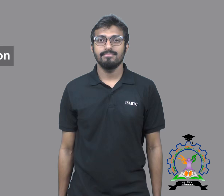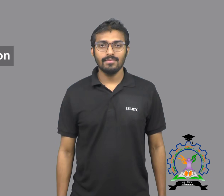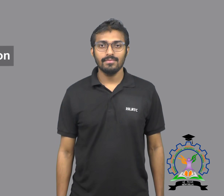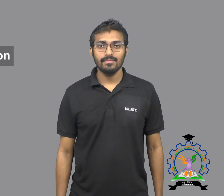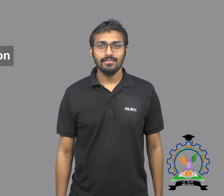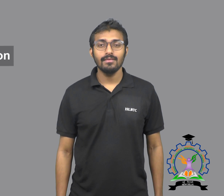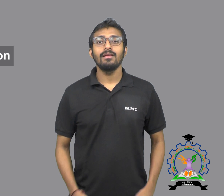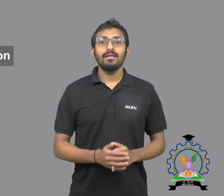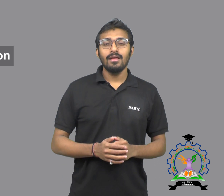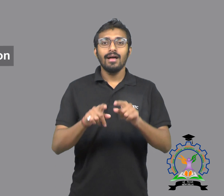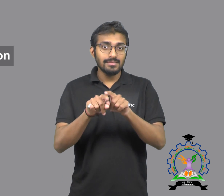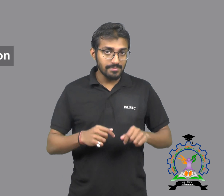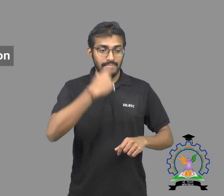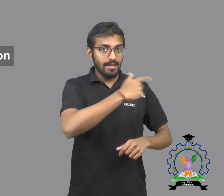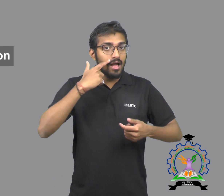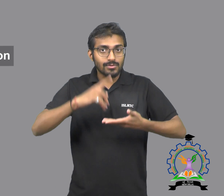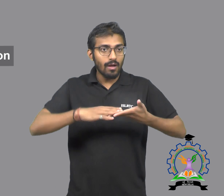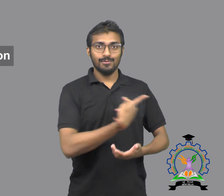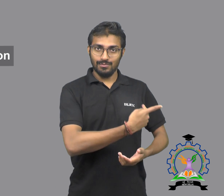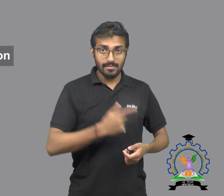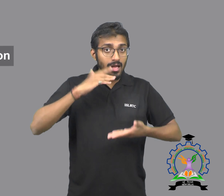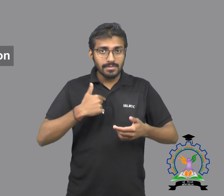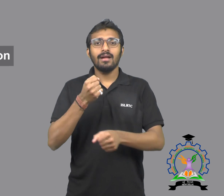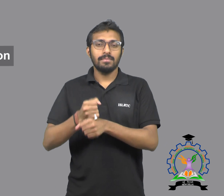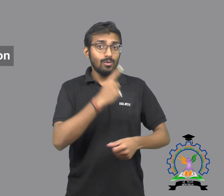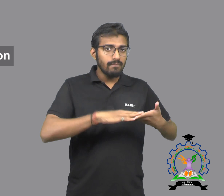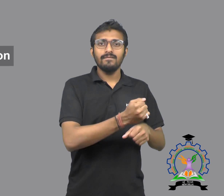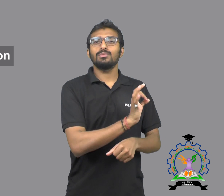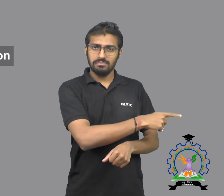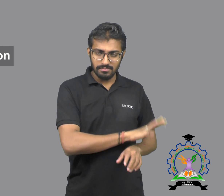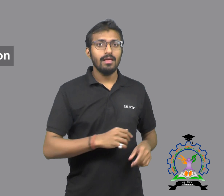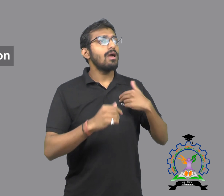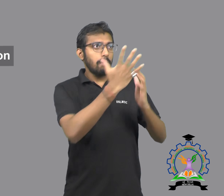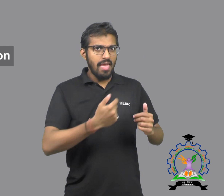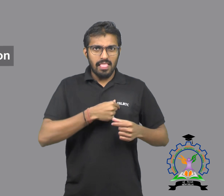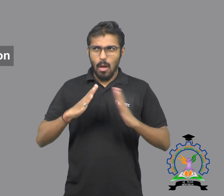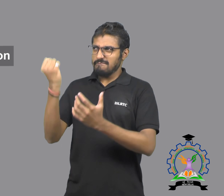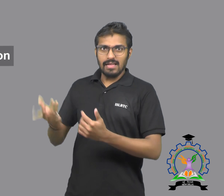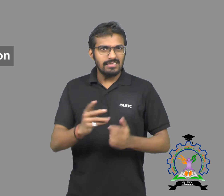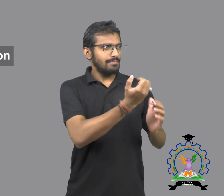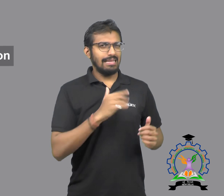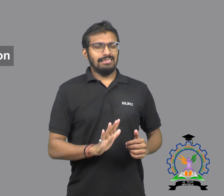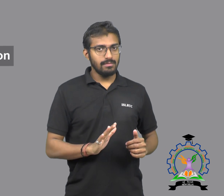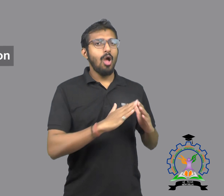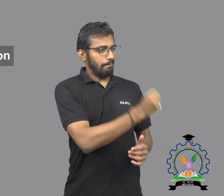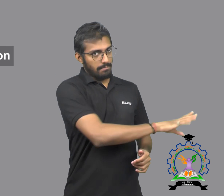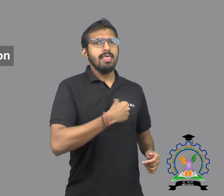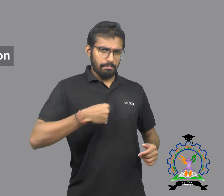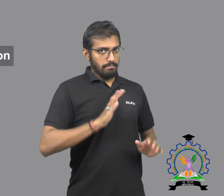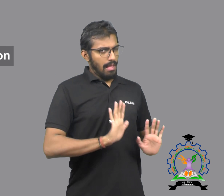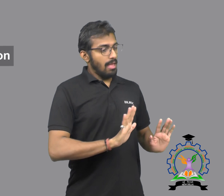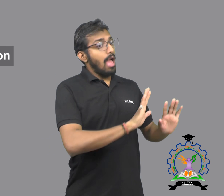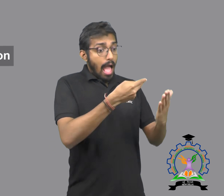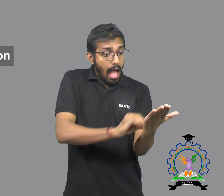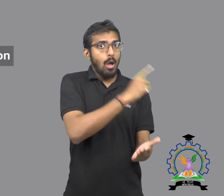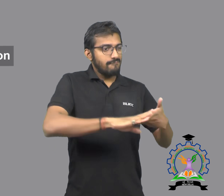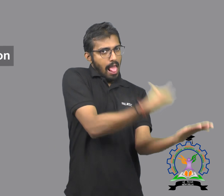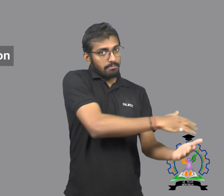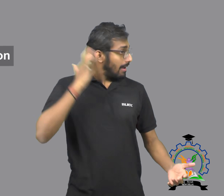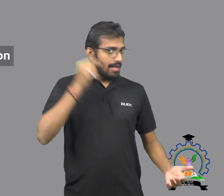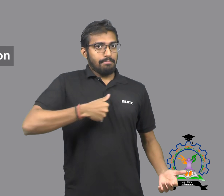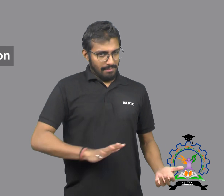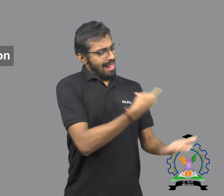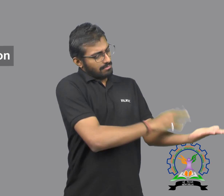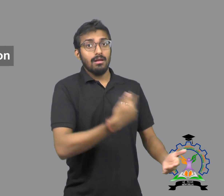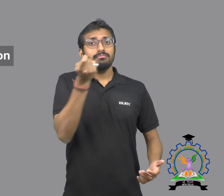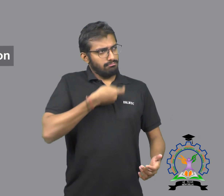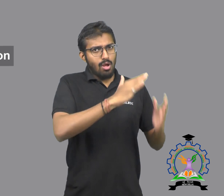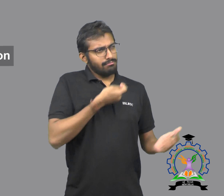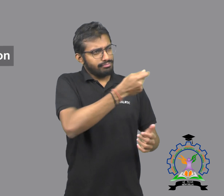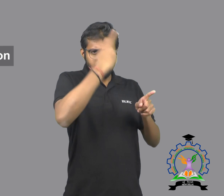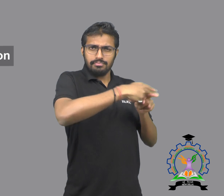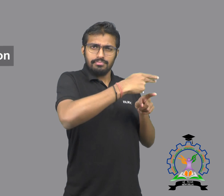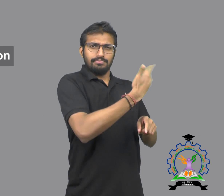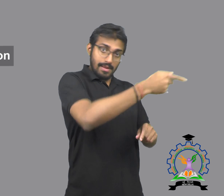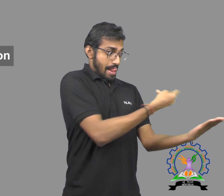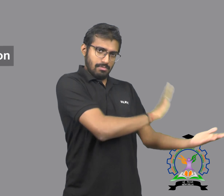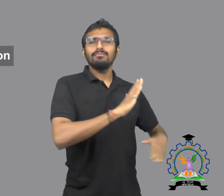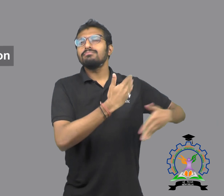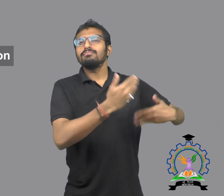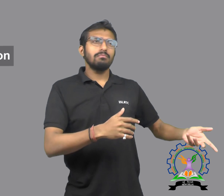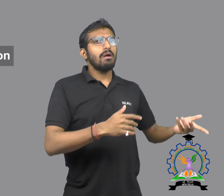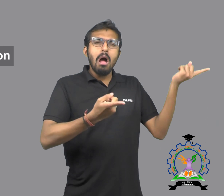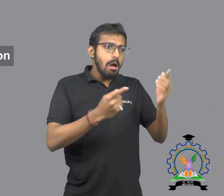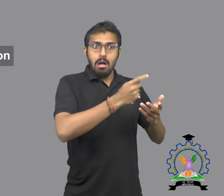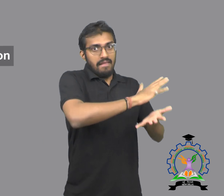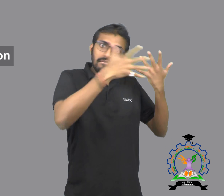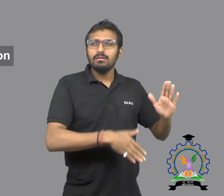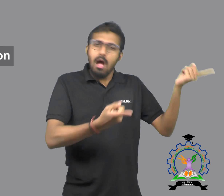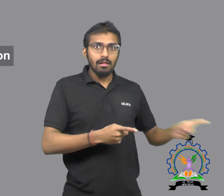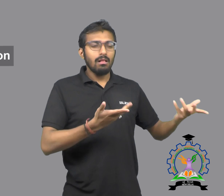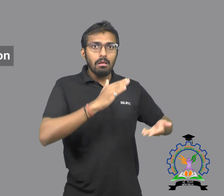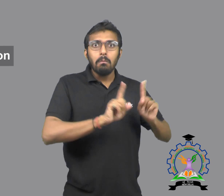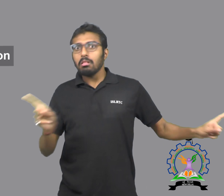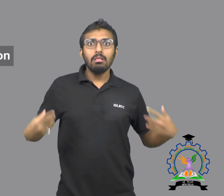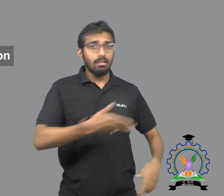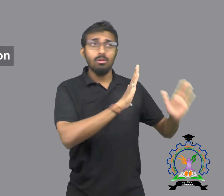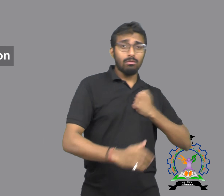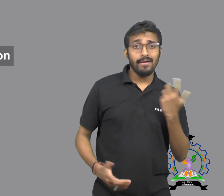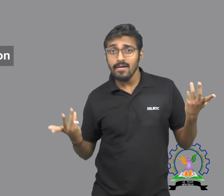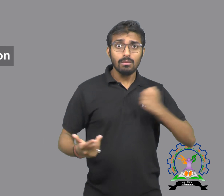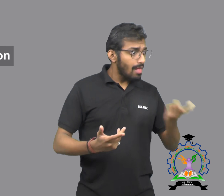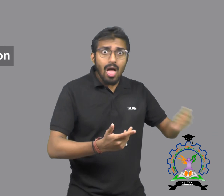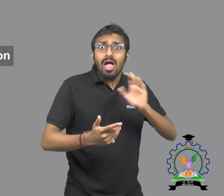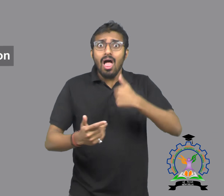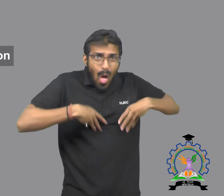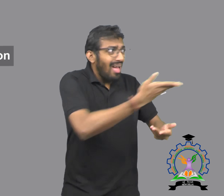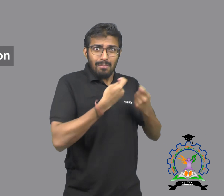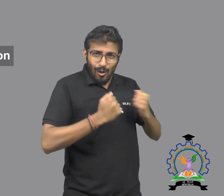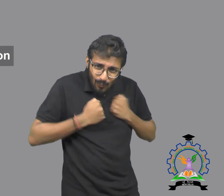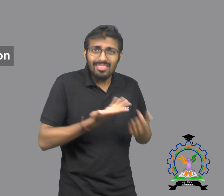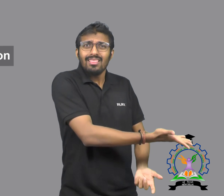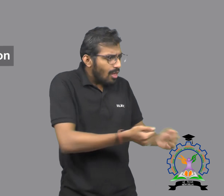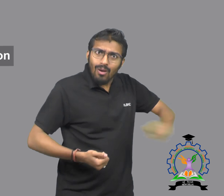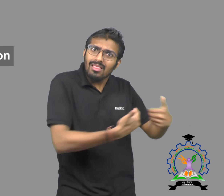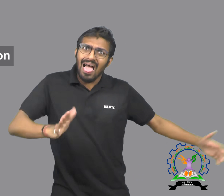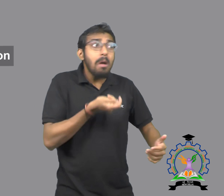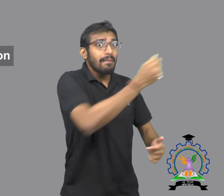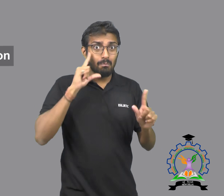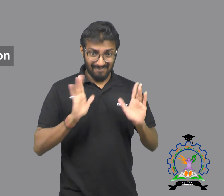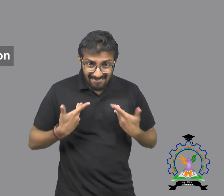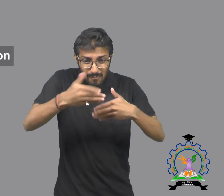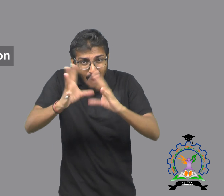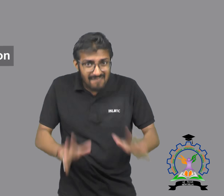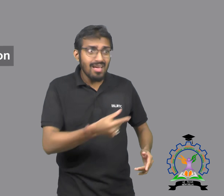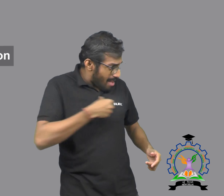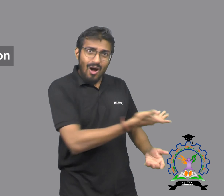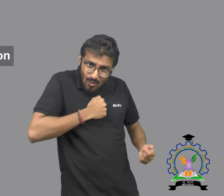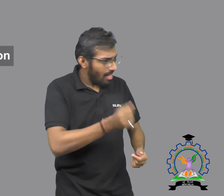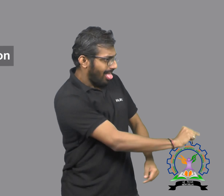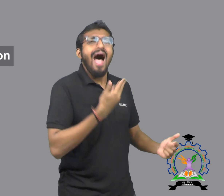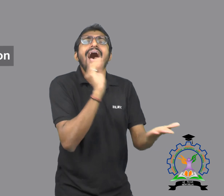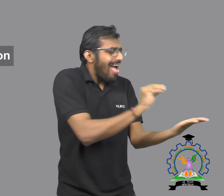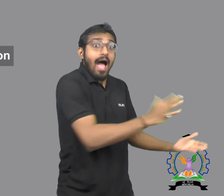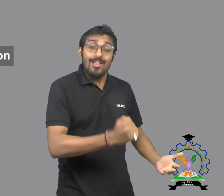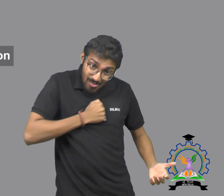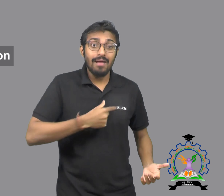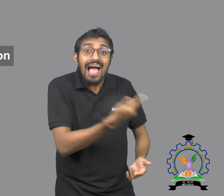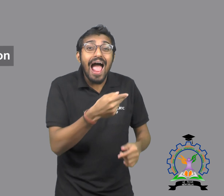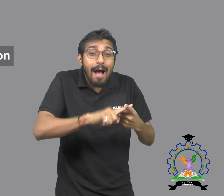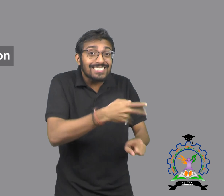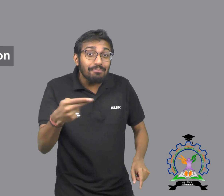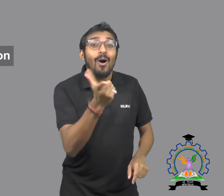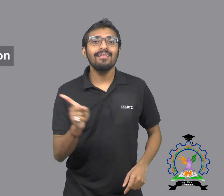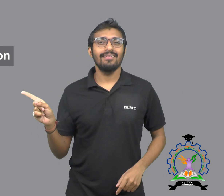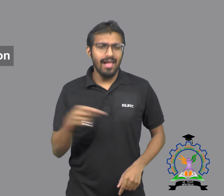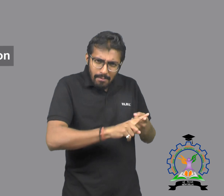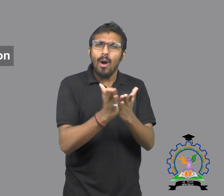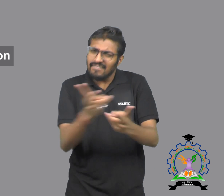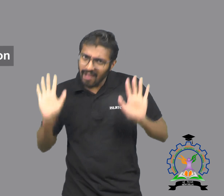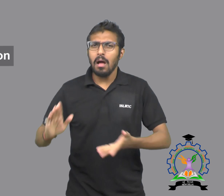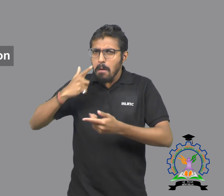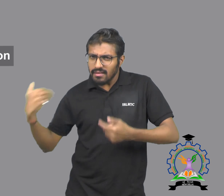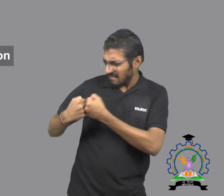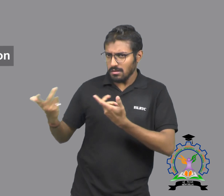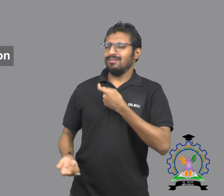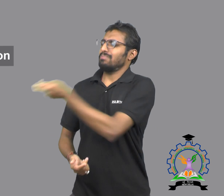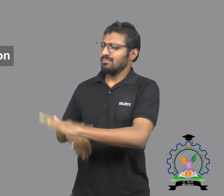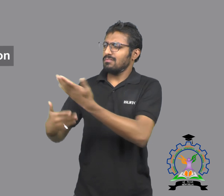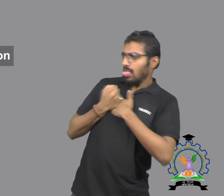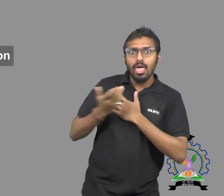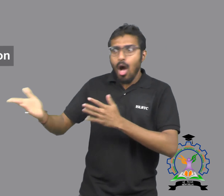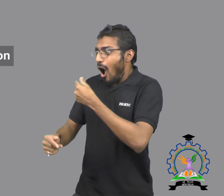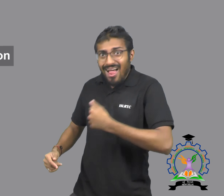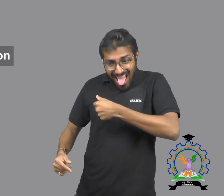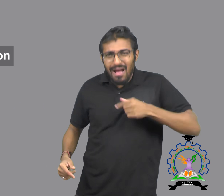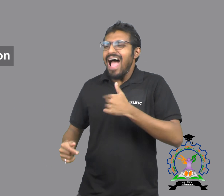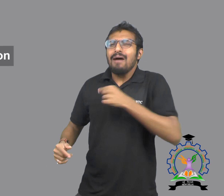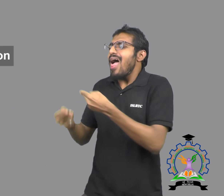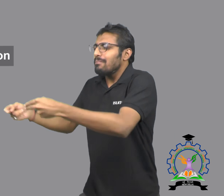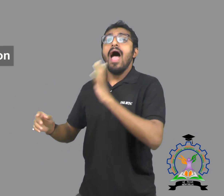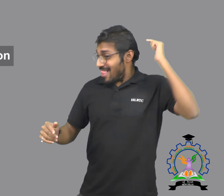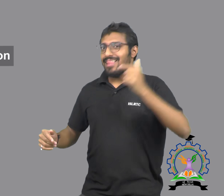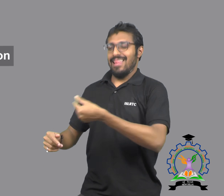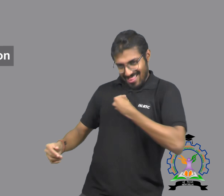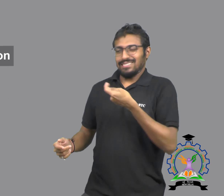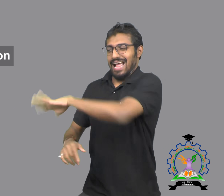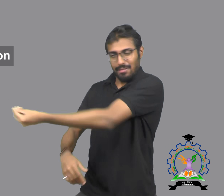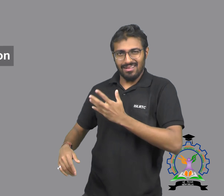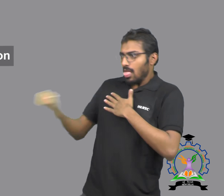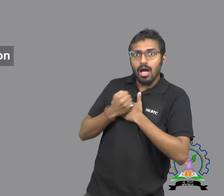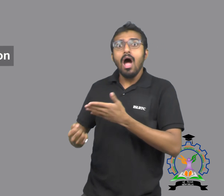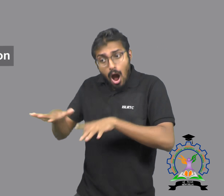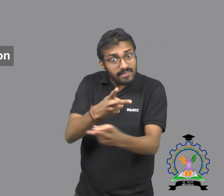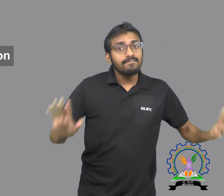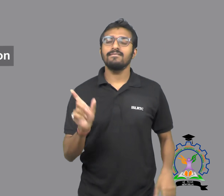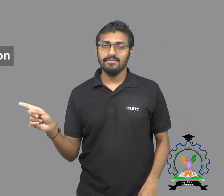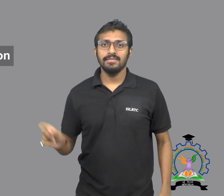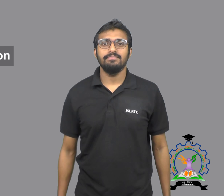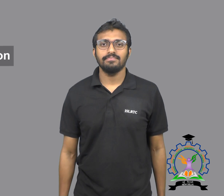Benami Transaction